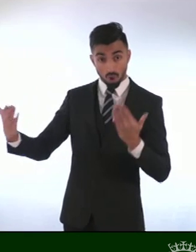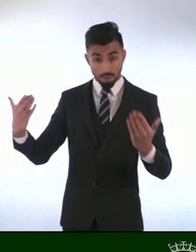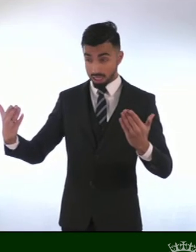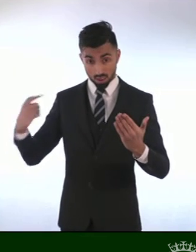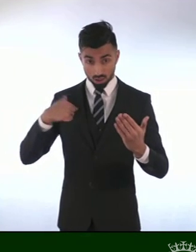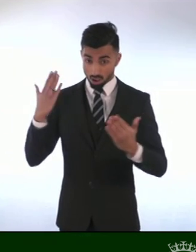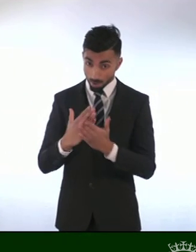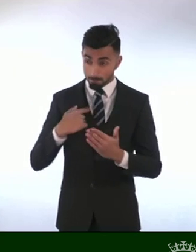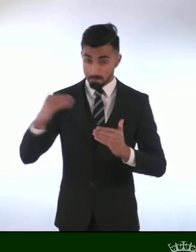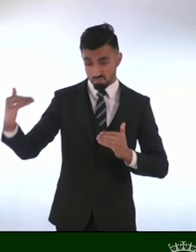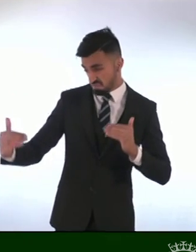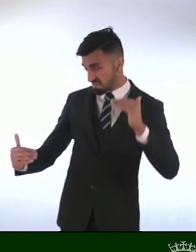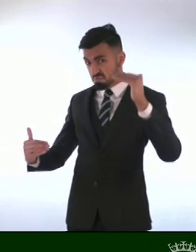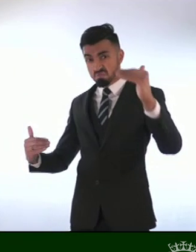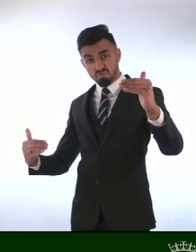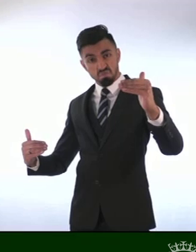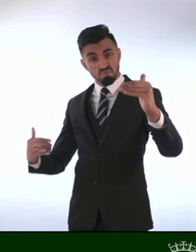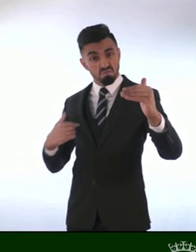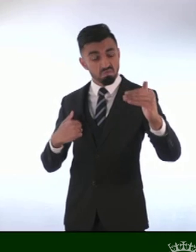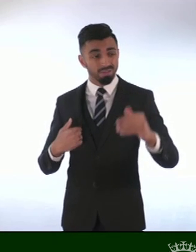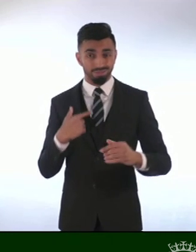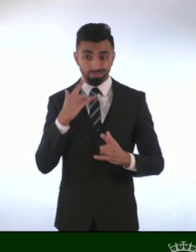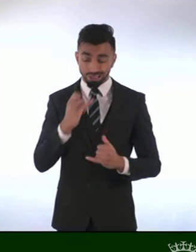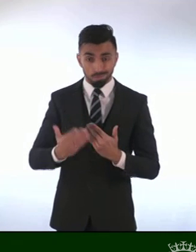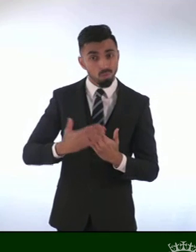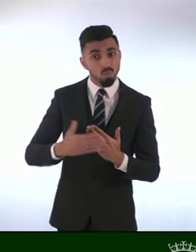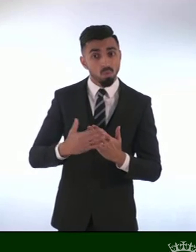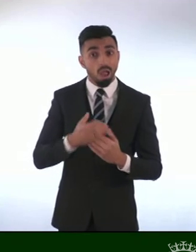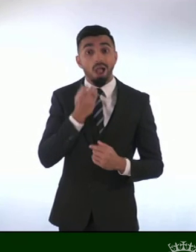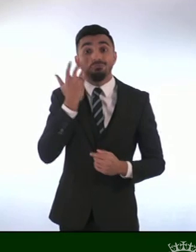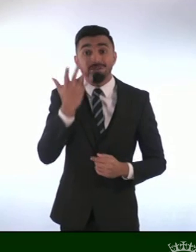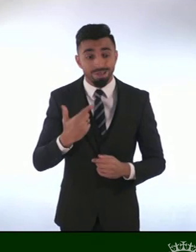We are increasing our tests from 5,000 a day to 10,000 a day.